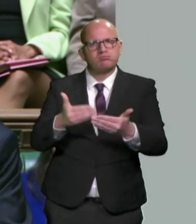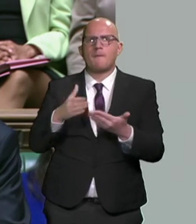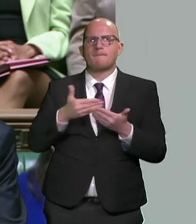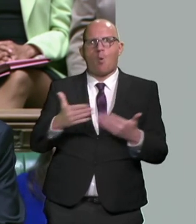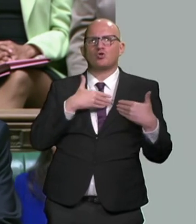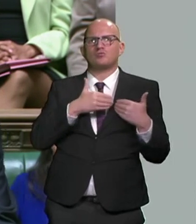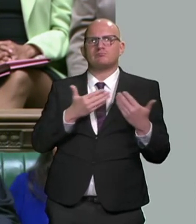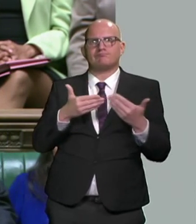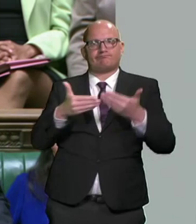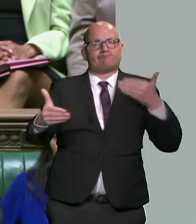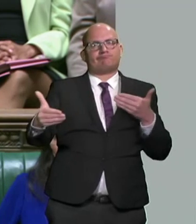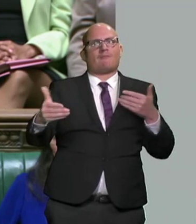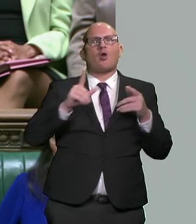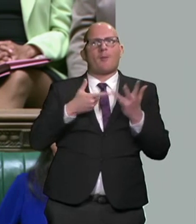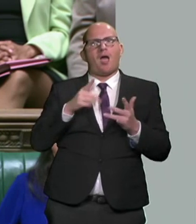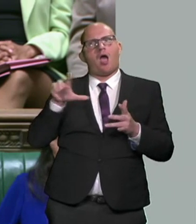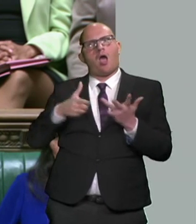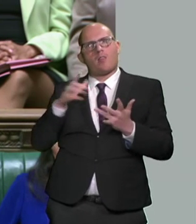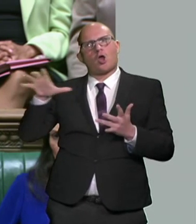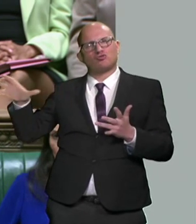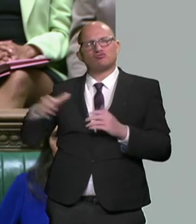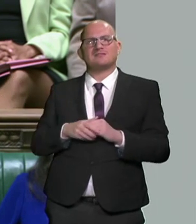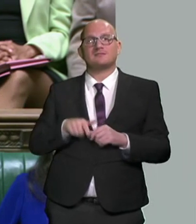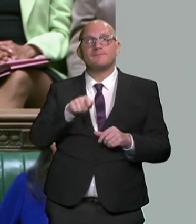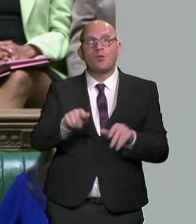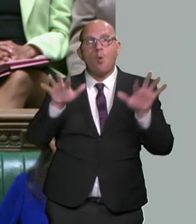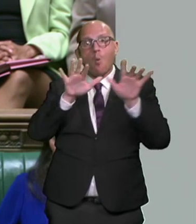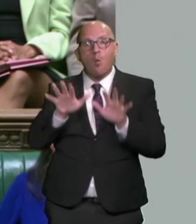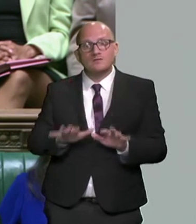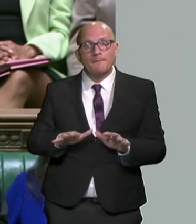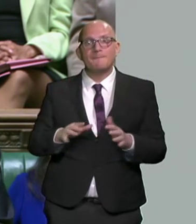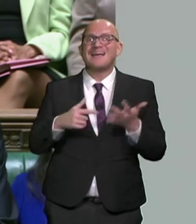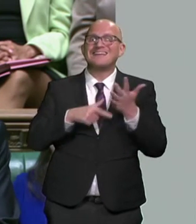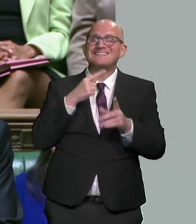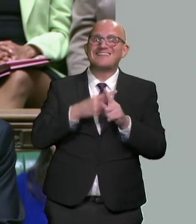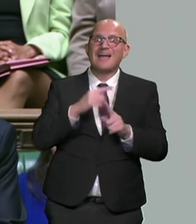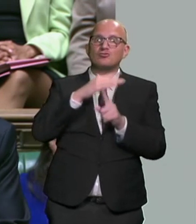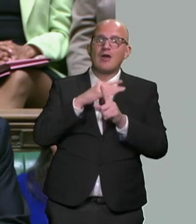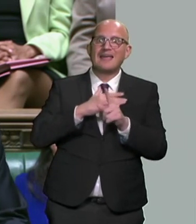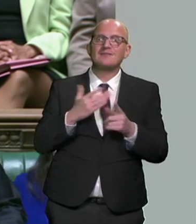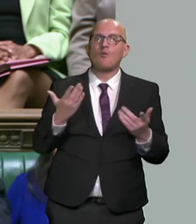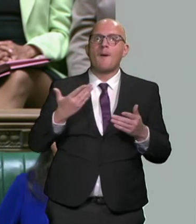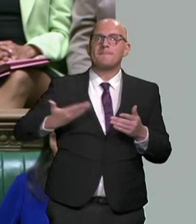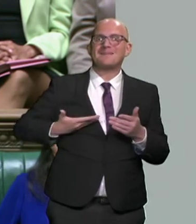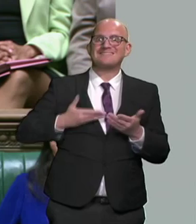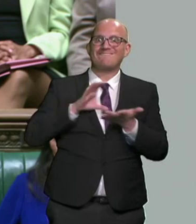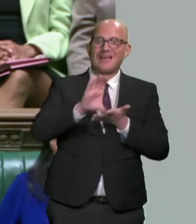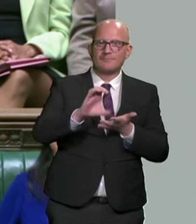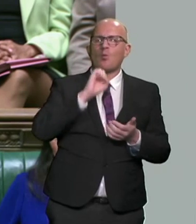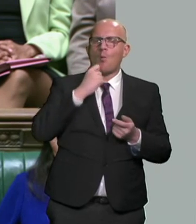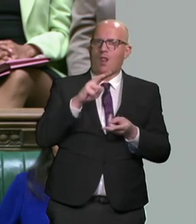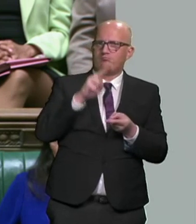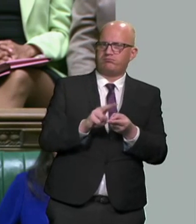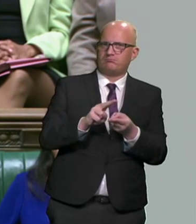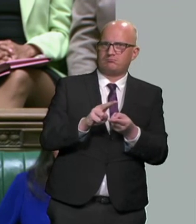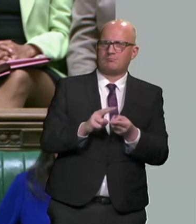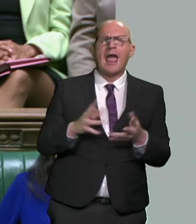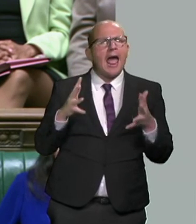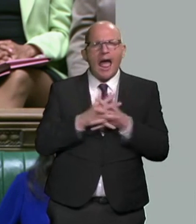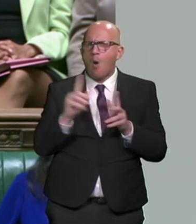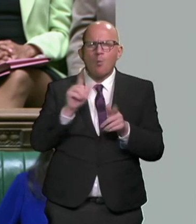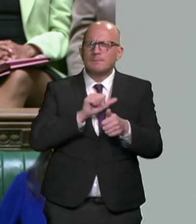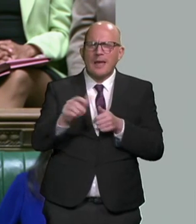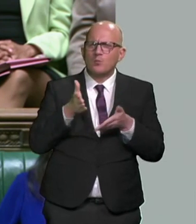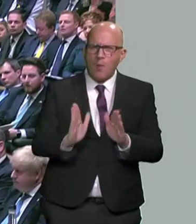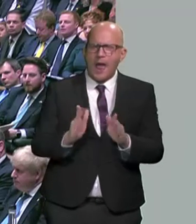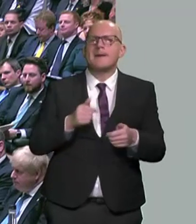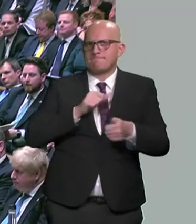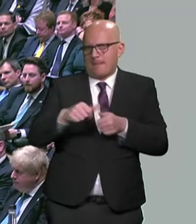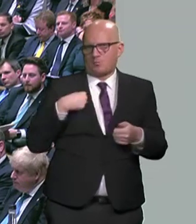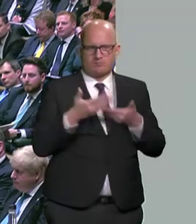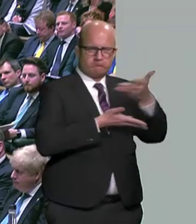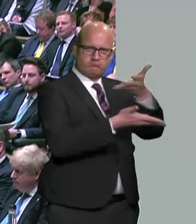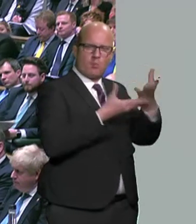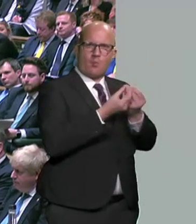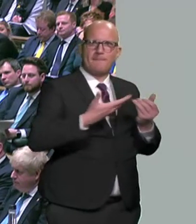We are going to fix that. In the autumn Budget, we will cut the tax rates on business investment, and I look forward to discussing the best ways to do that with businesses.